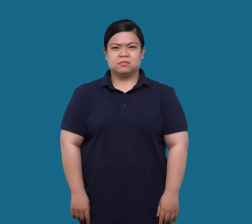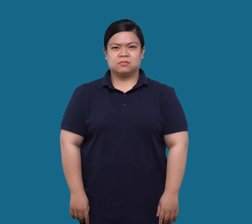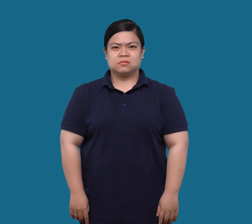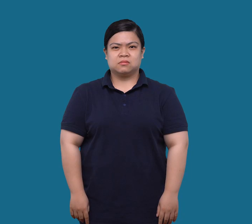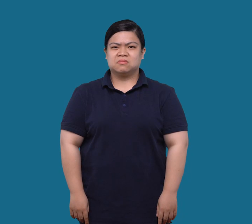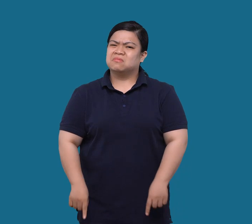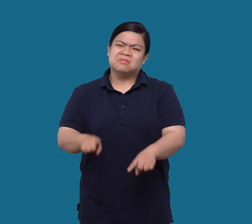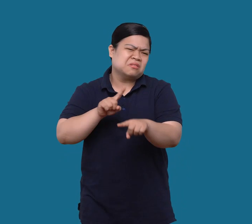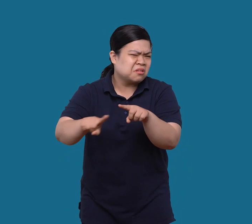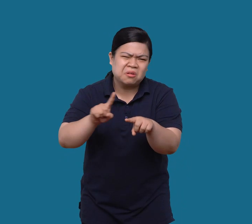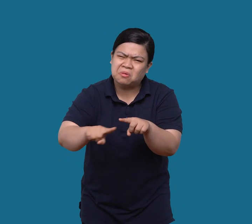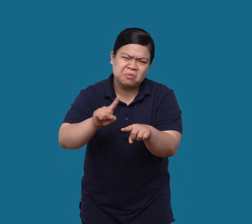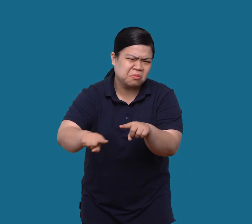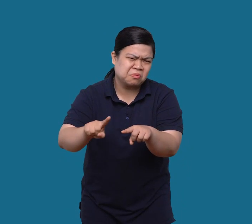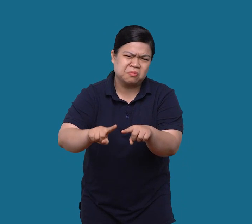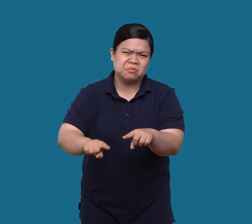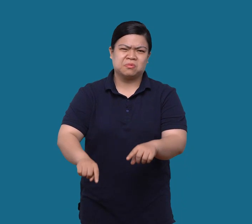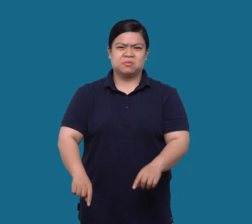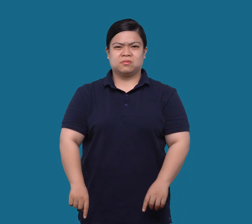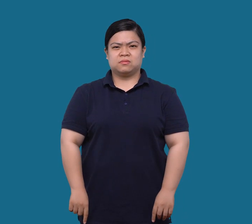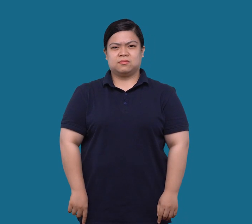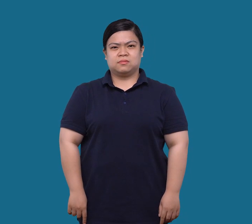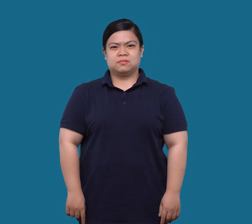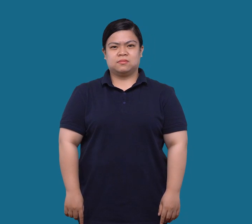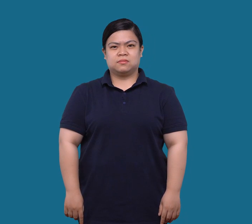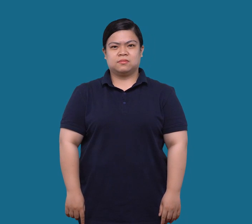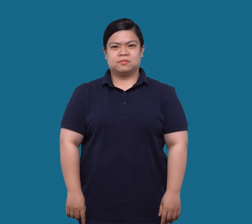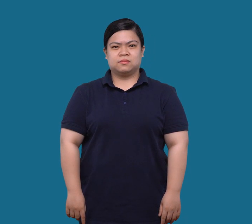thiếu thốn